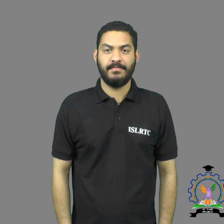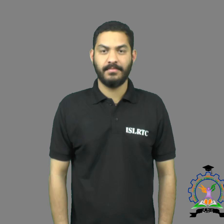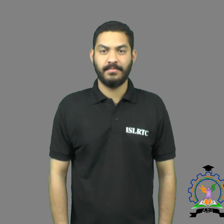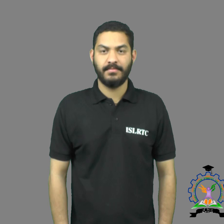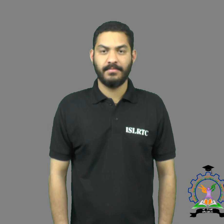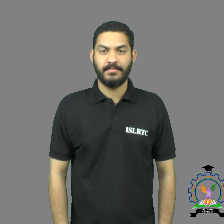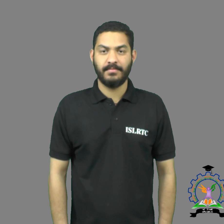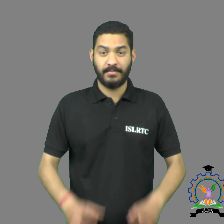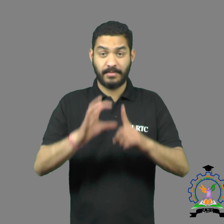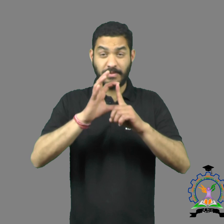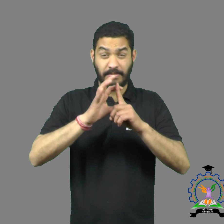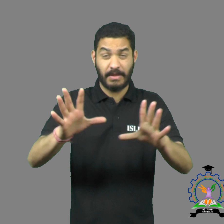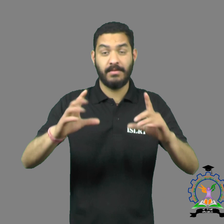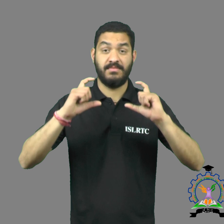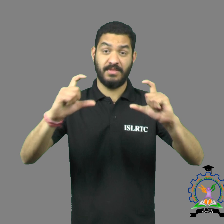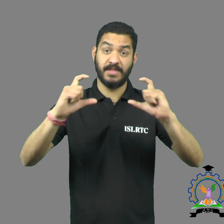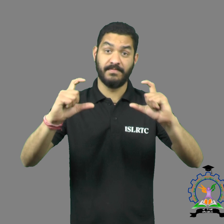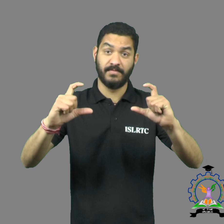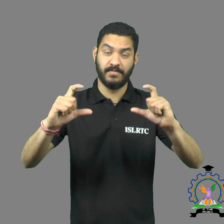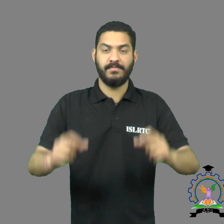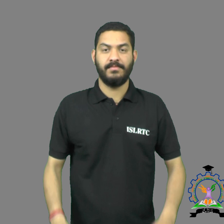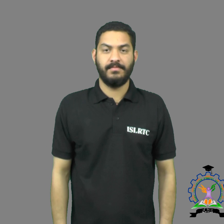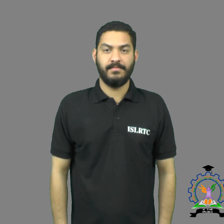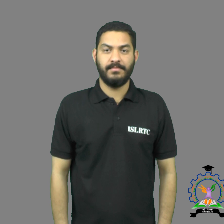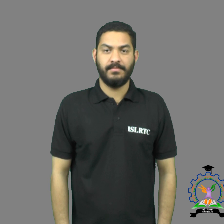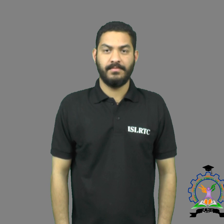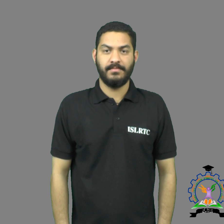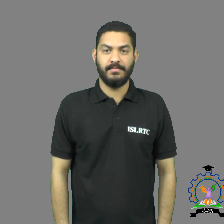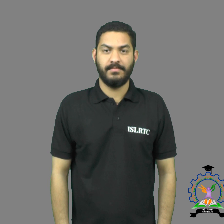Caution